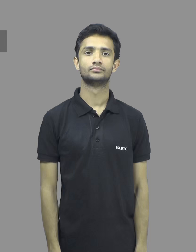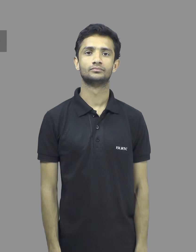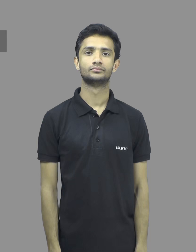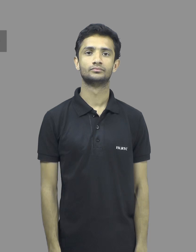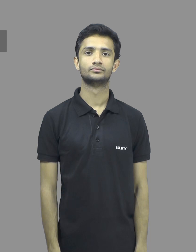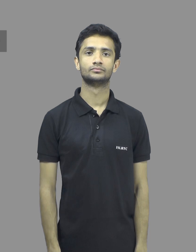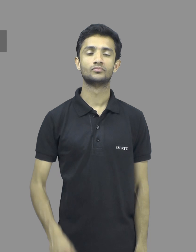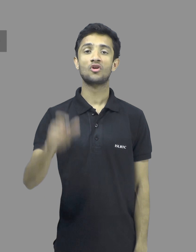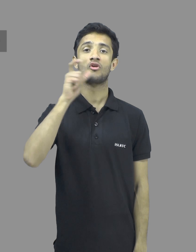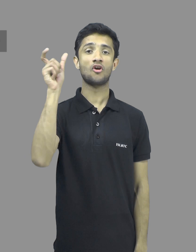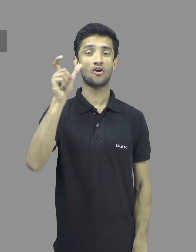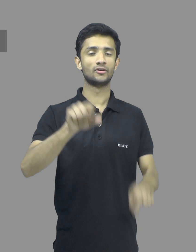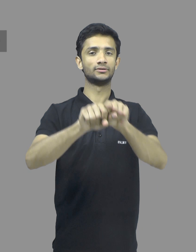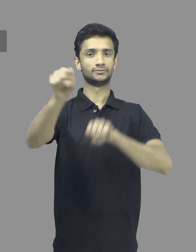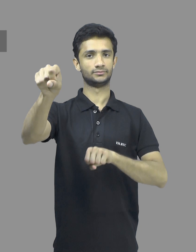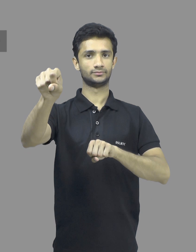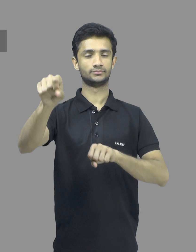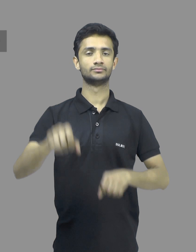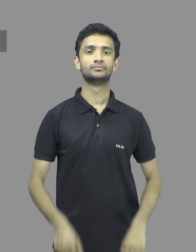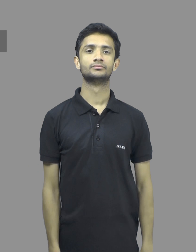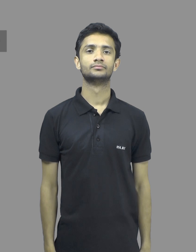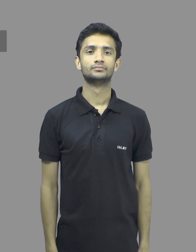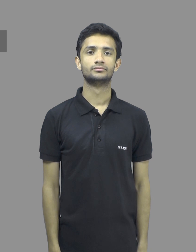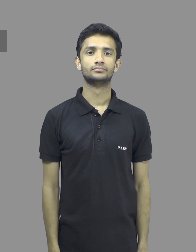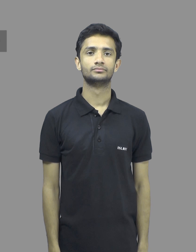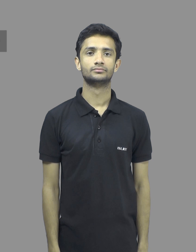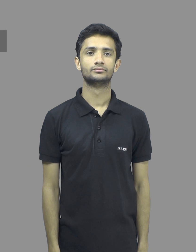Degree (Certificate)